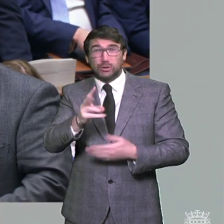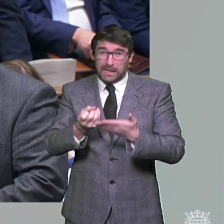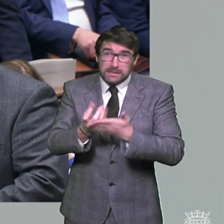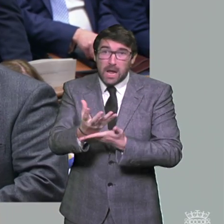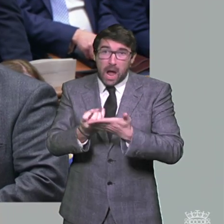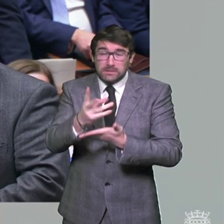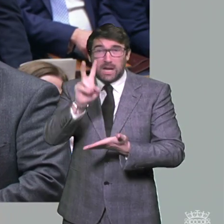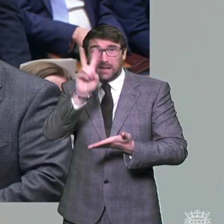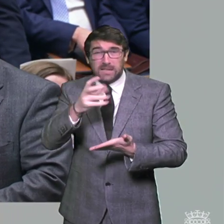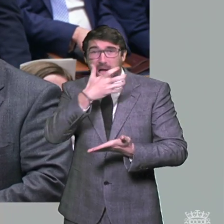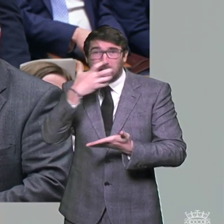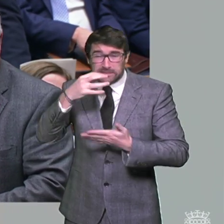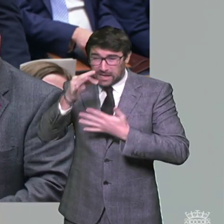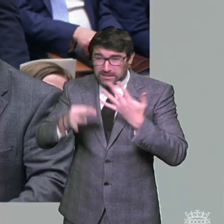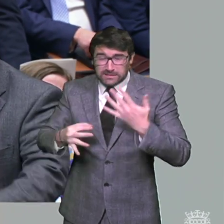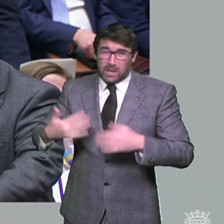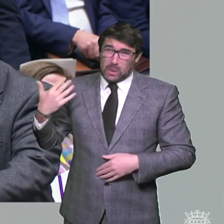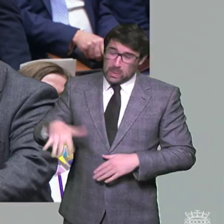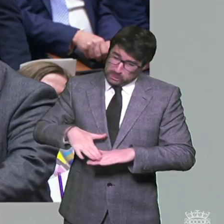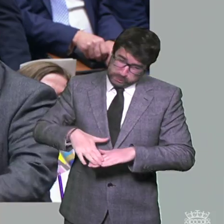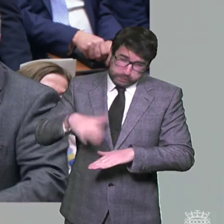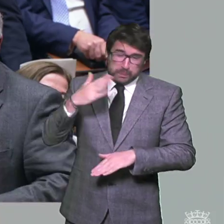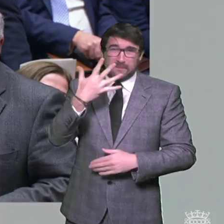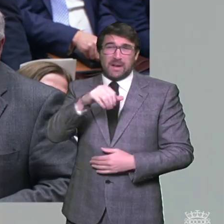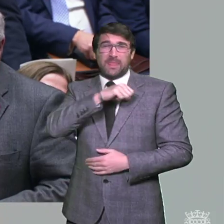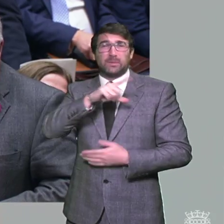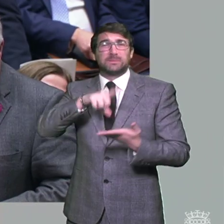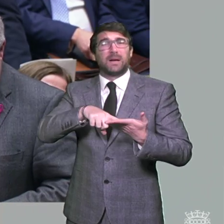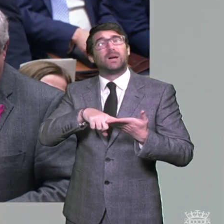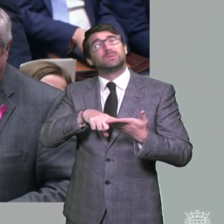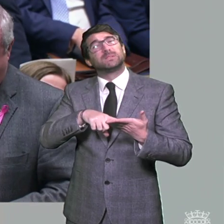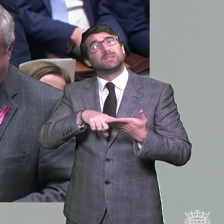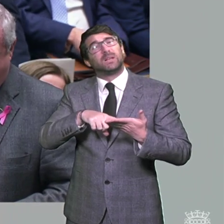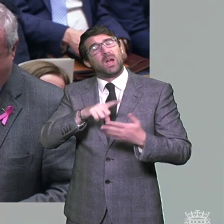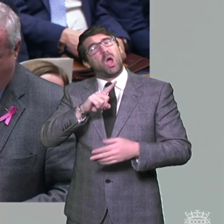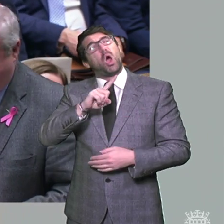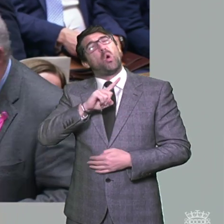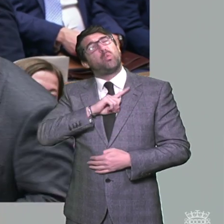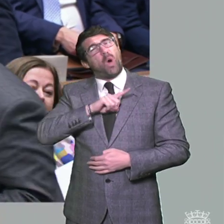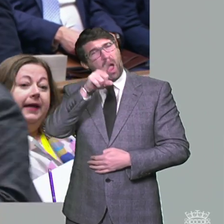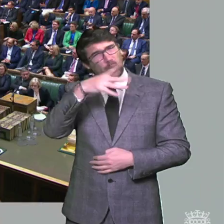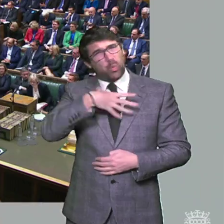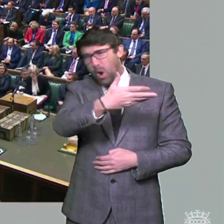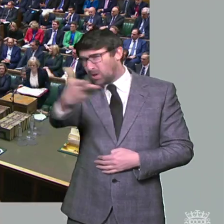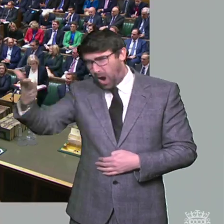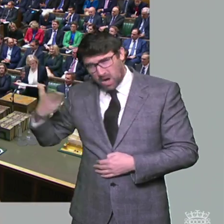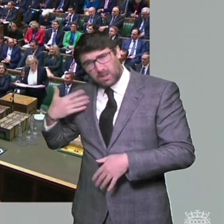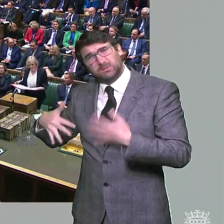Can the Prime Minister answer one simple question: why does she expect everyone else to pay the price for her failure?